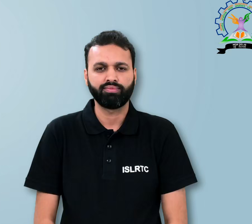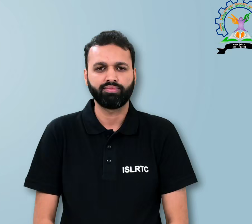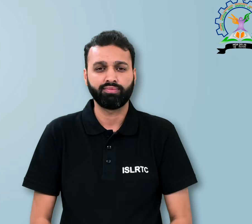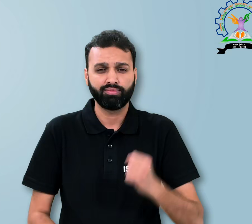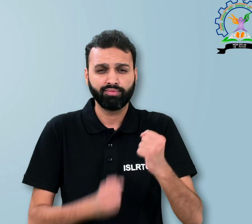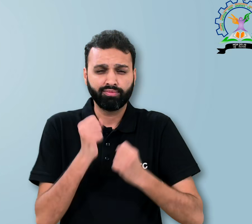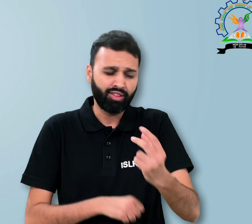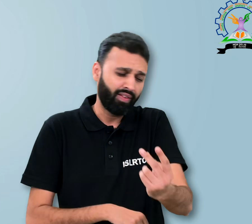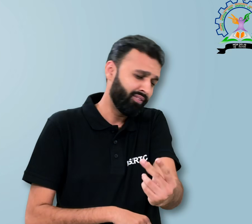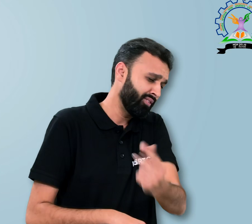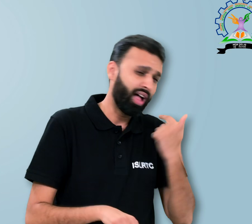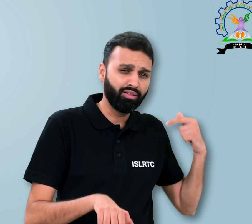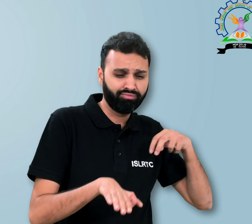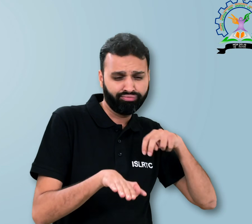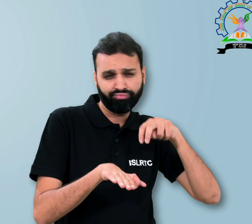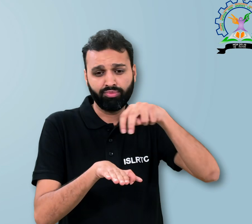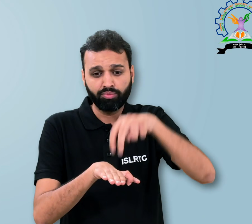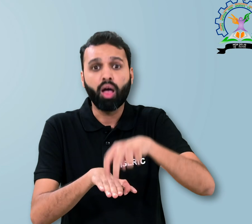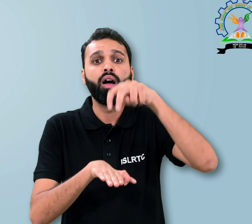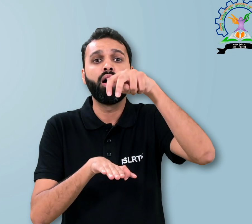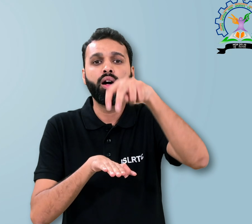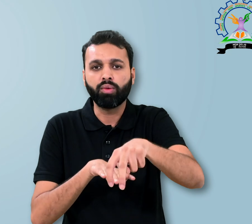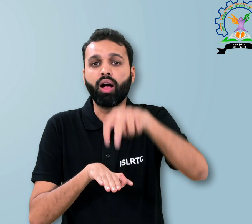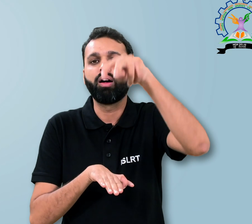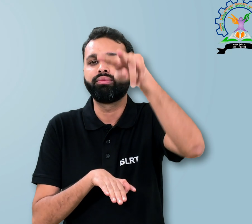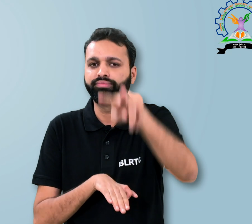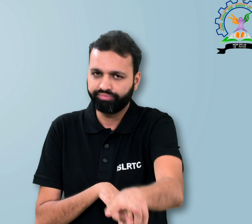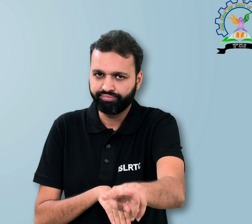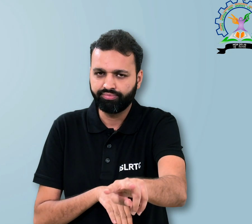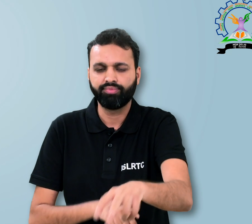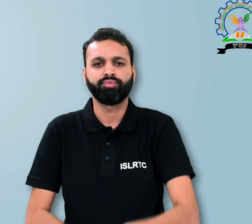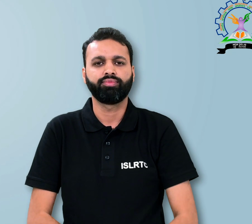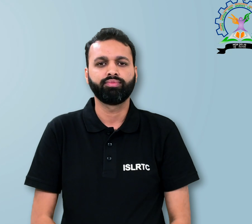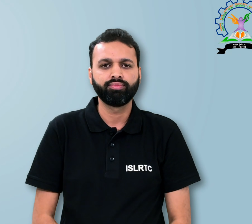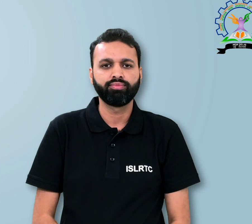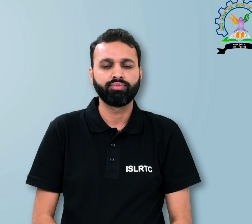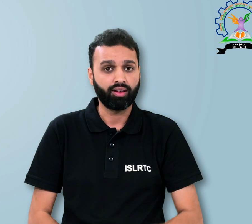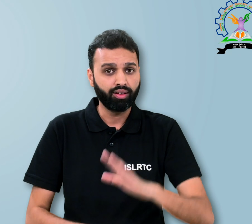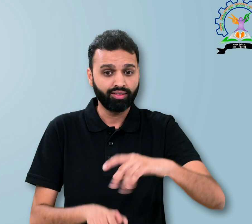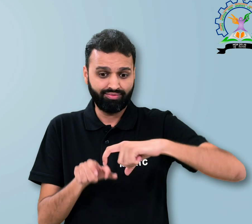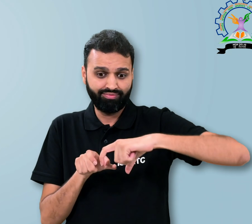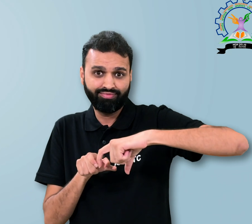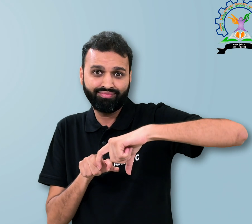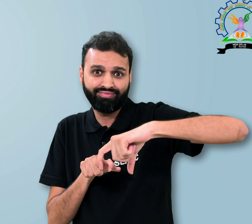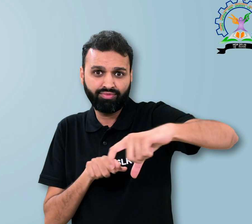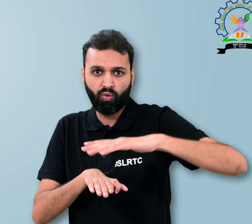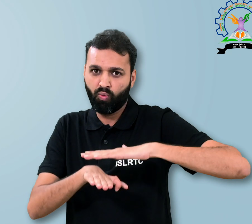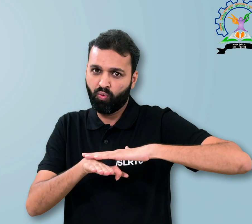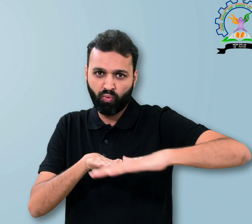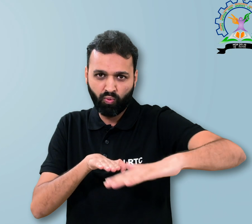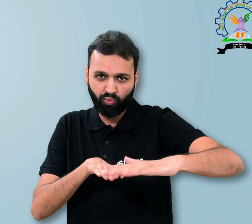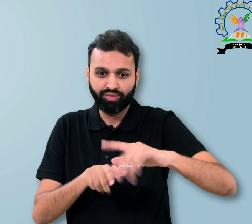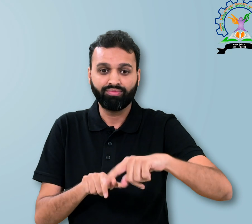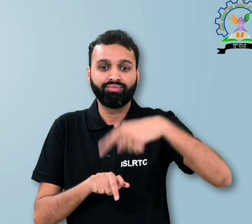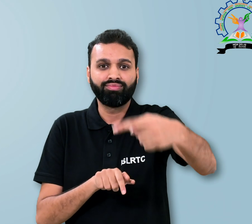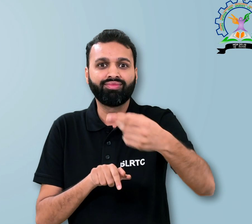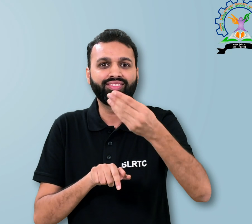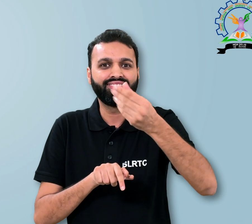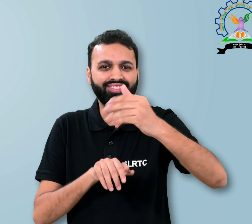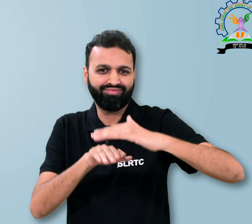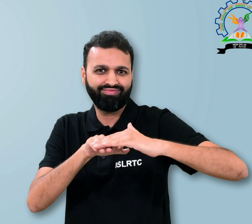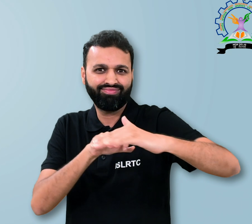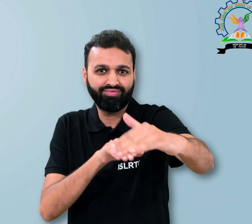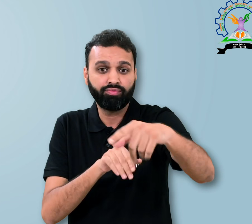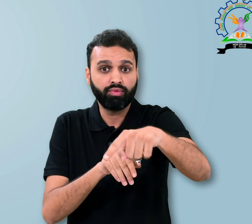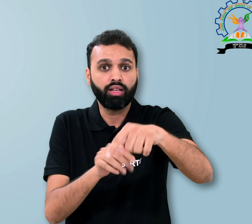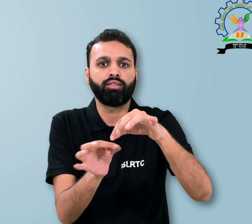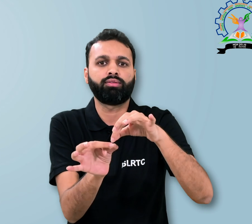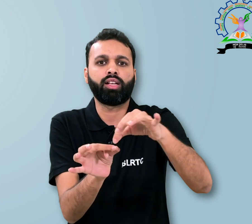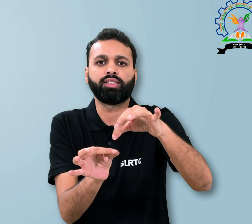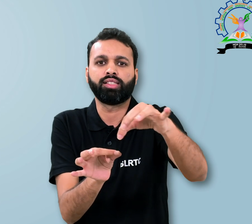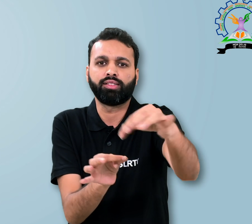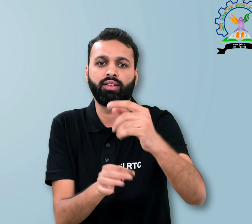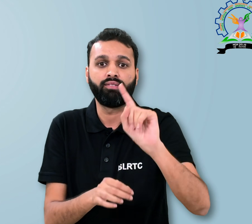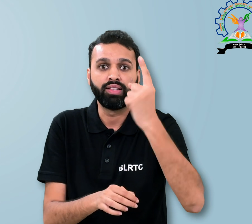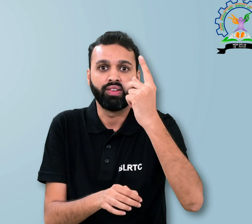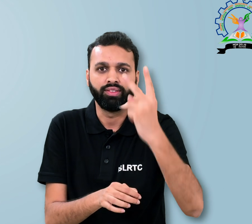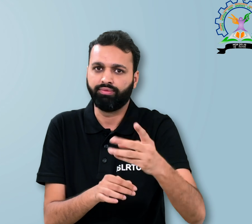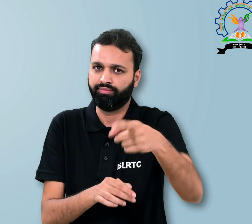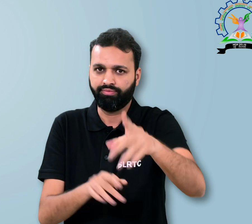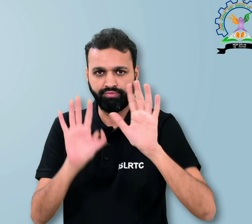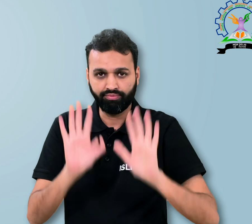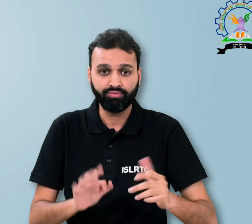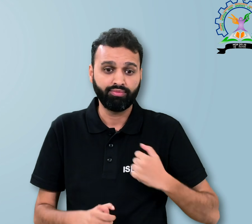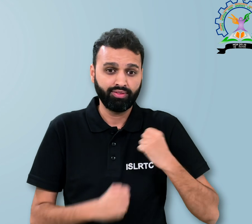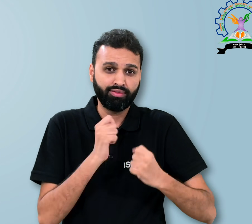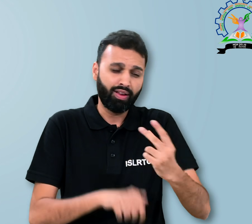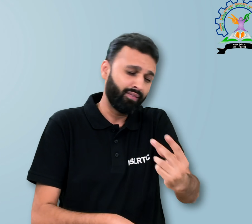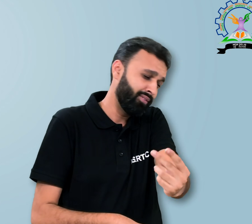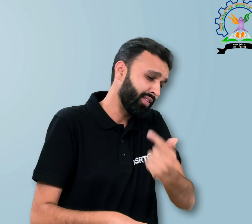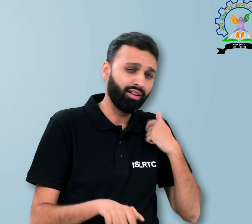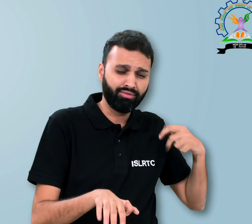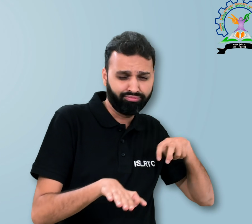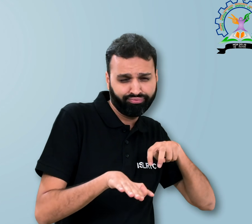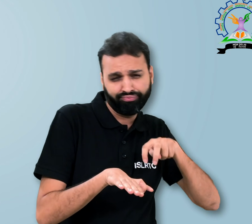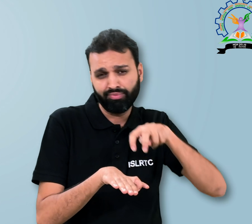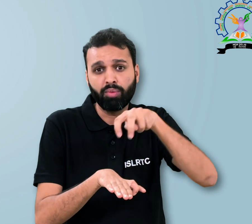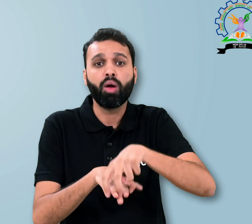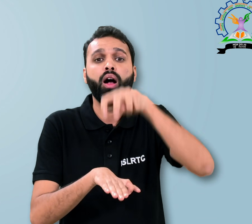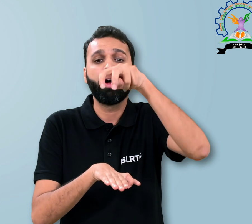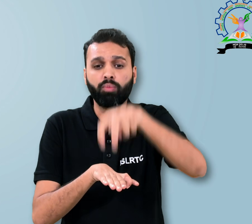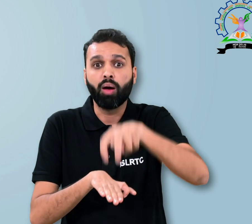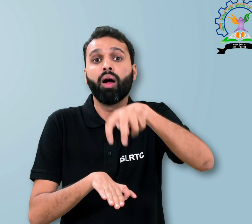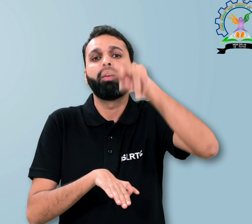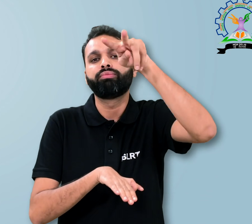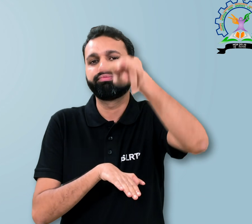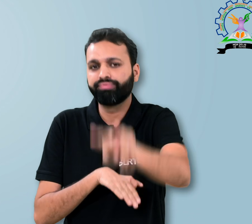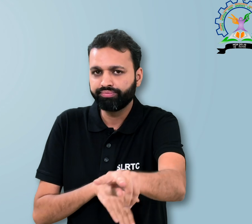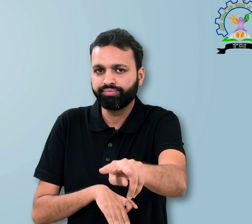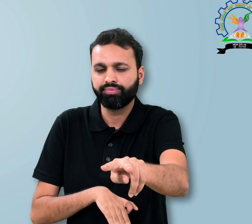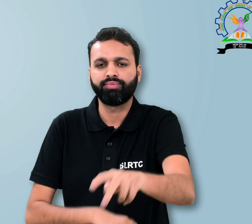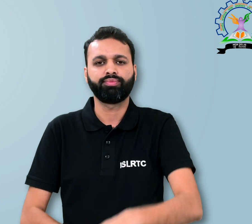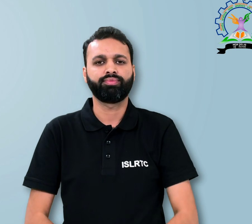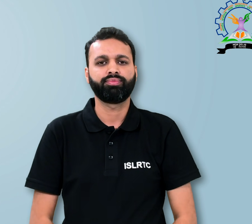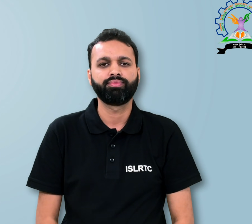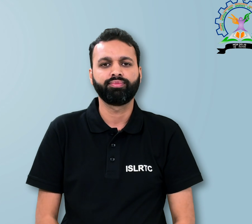Triple Jump The triple jump is referred to as the hop, step and jump. The athlete is required to complete the triple jump across the pitch prepared for the sport.